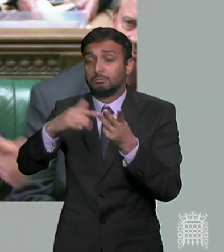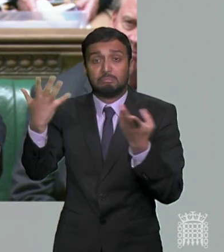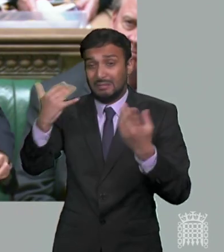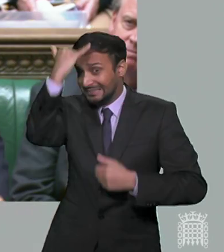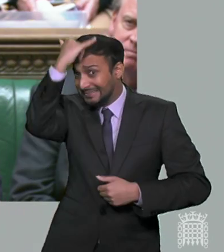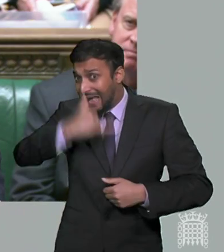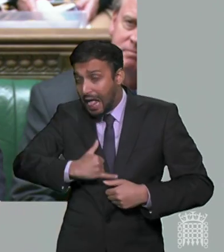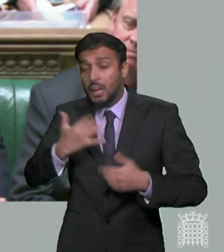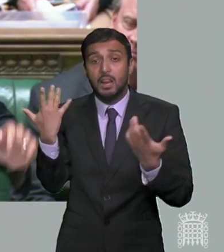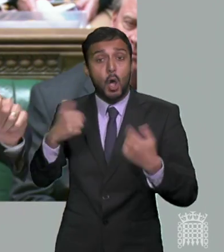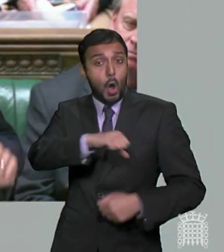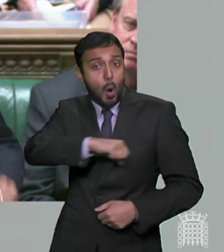That shows our